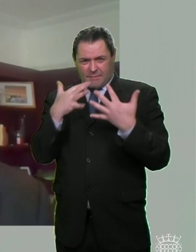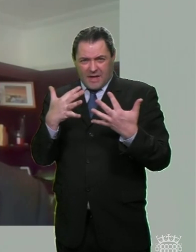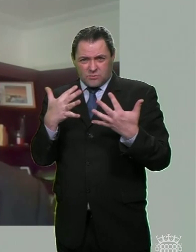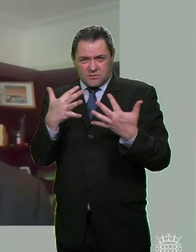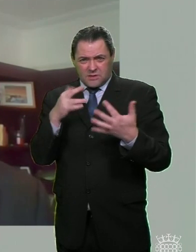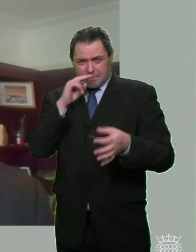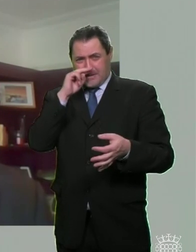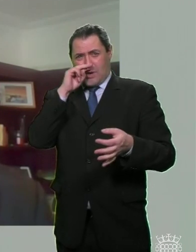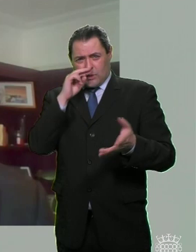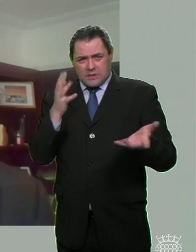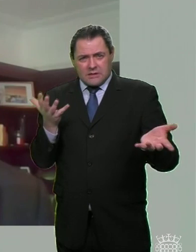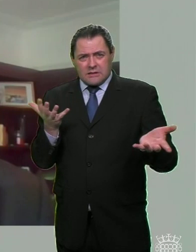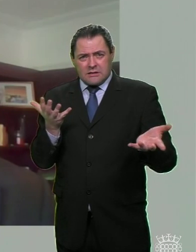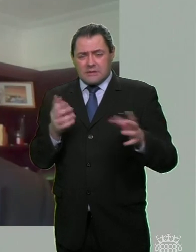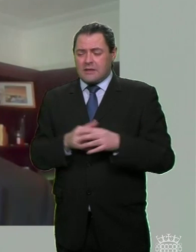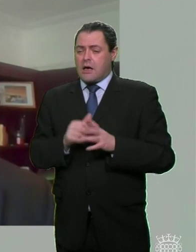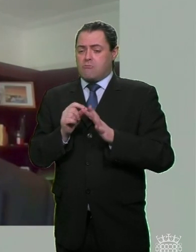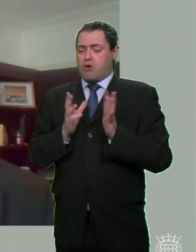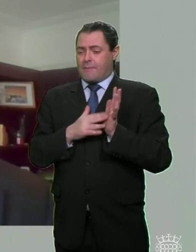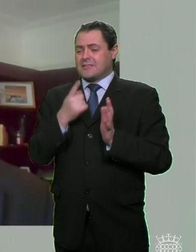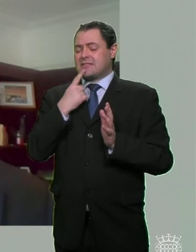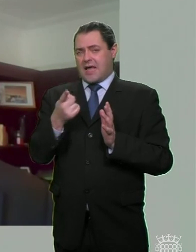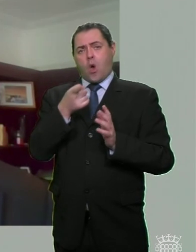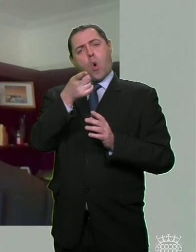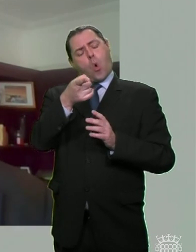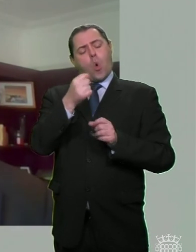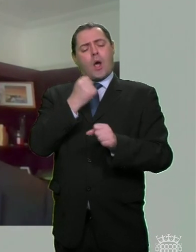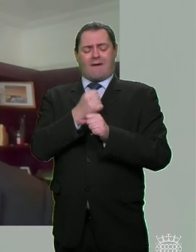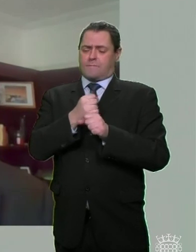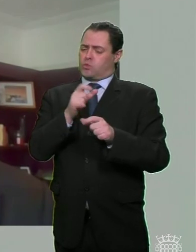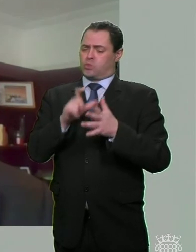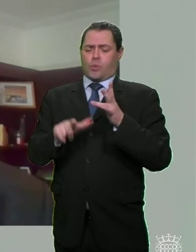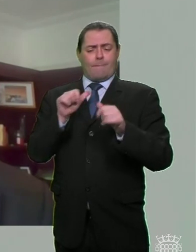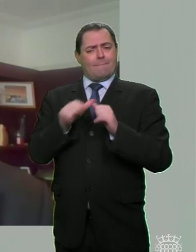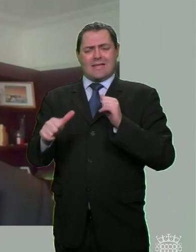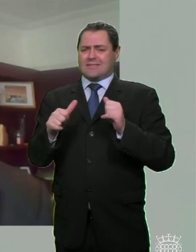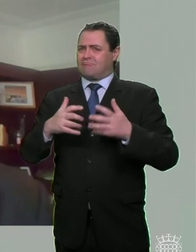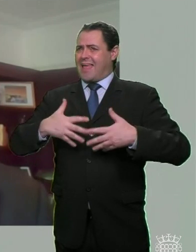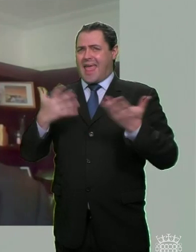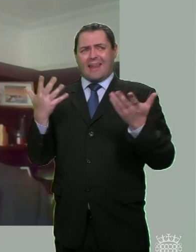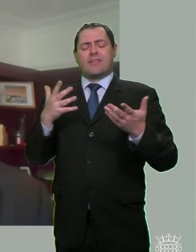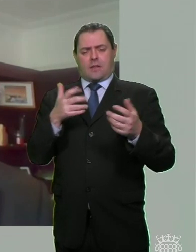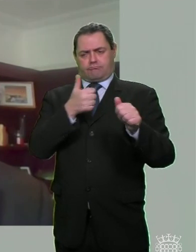It is no good the Prime Minister saying that his Government have done “whatever it takes”.